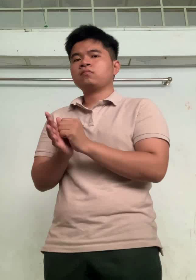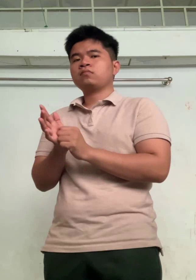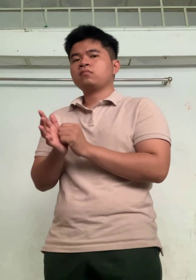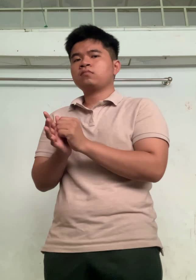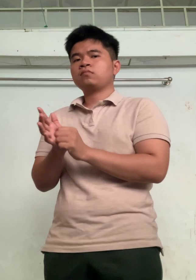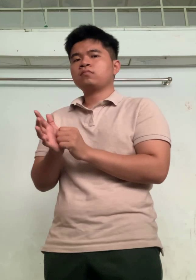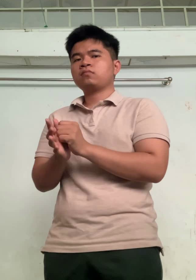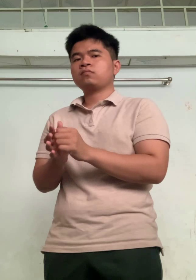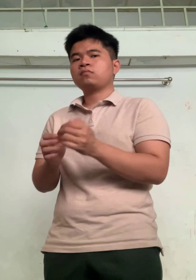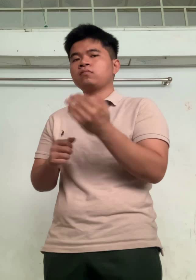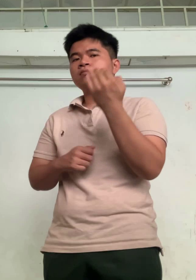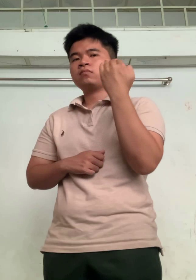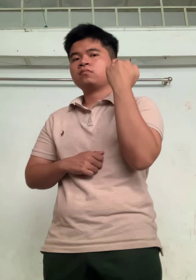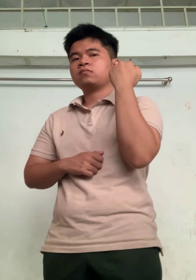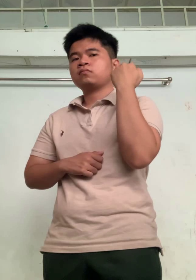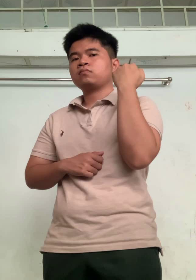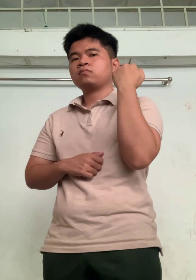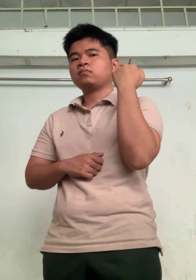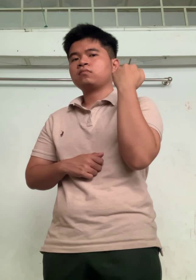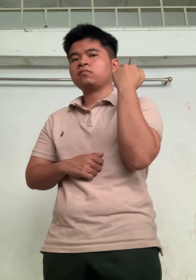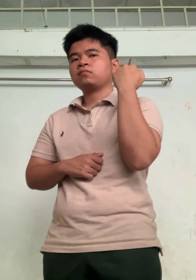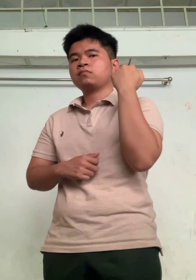thang truoc